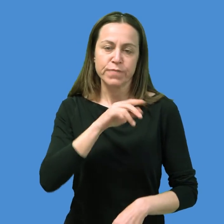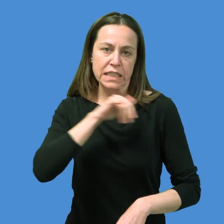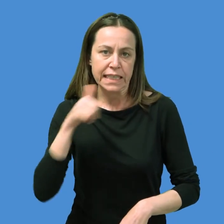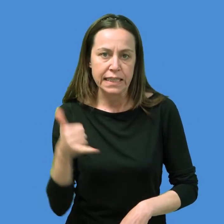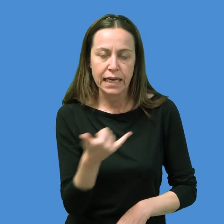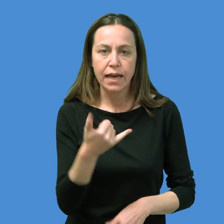cansado